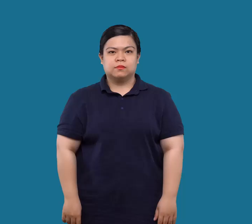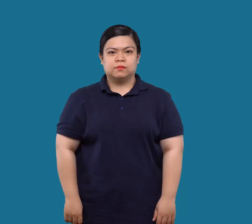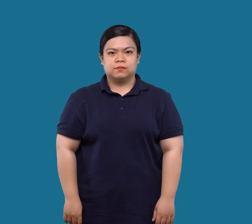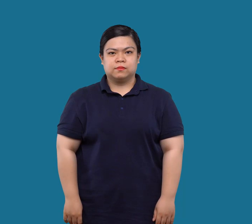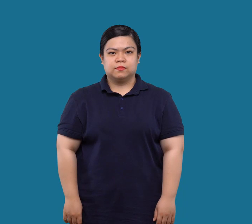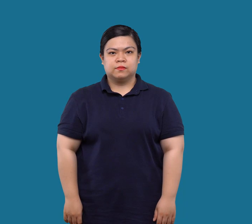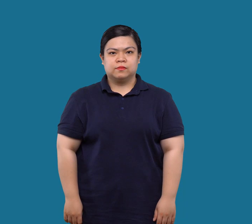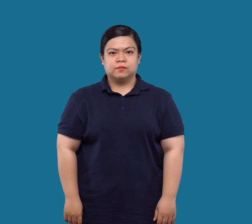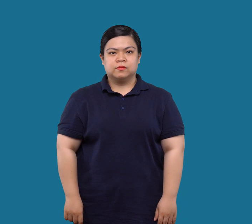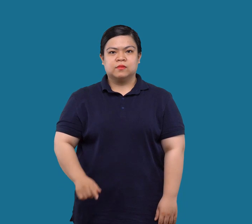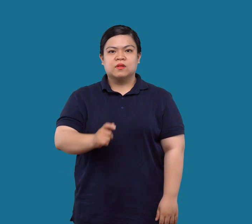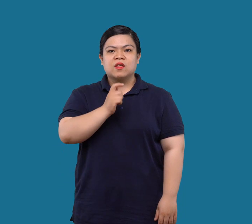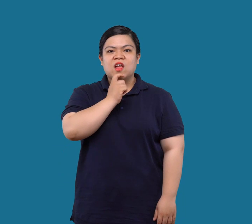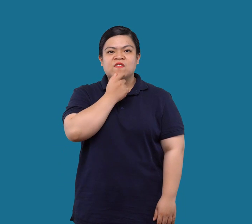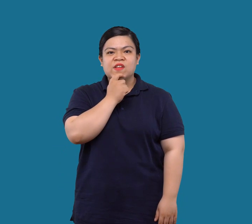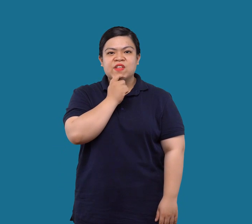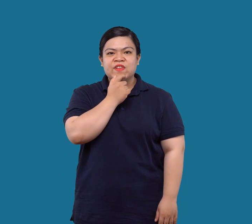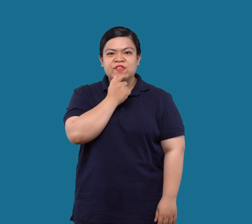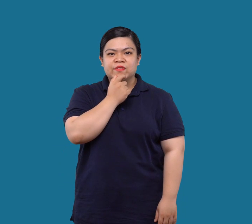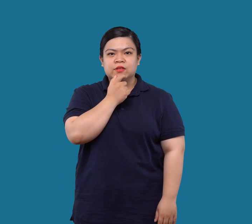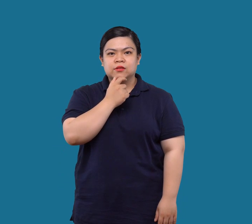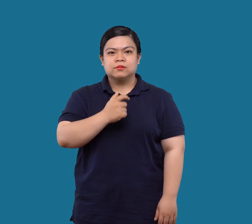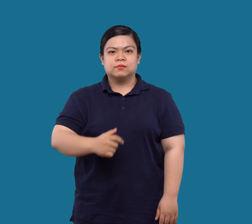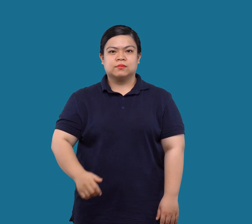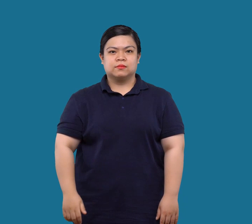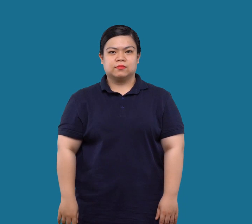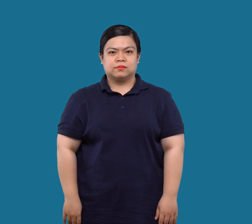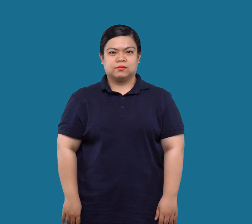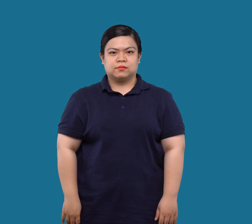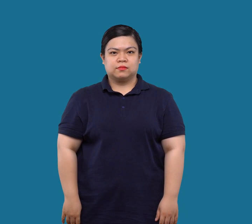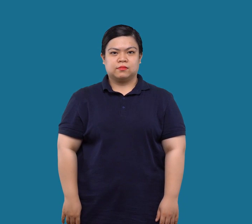tiếng Anh